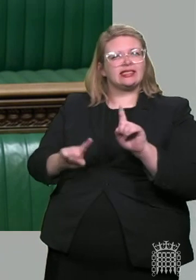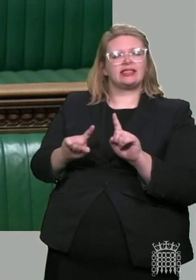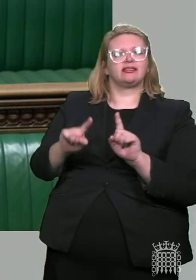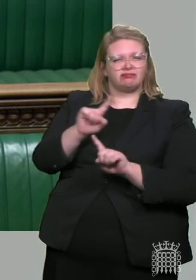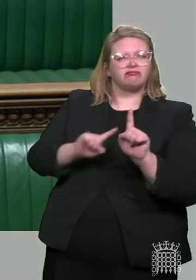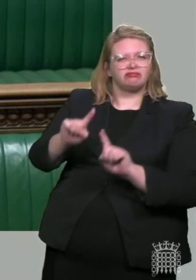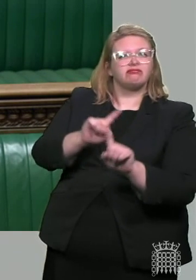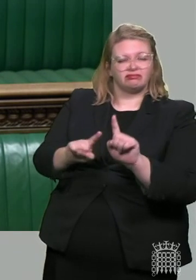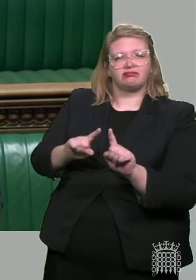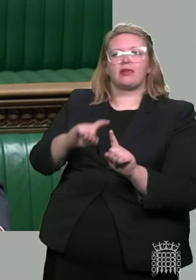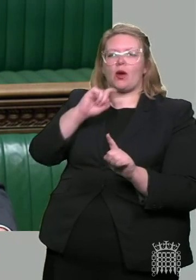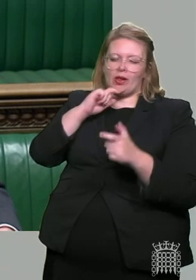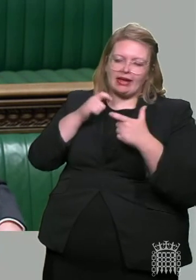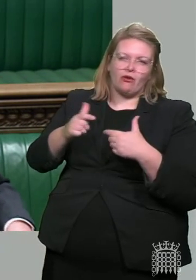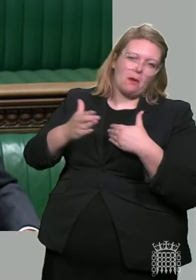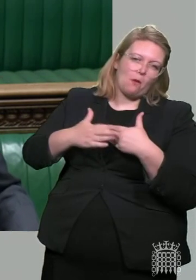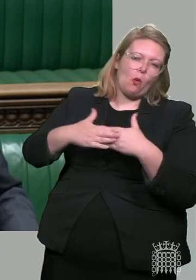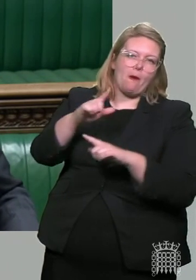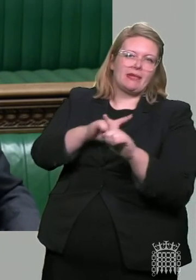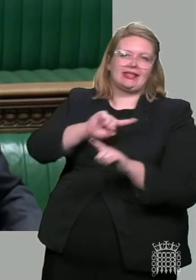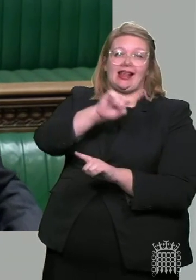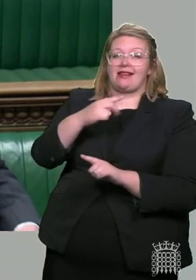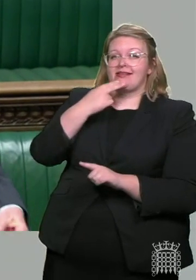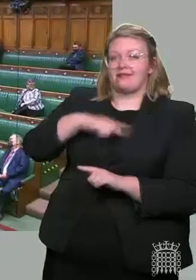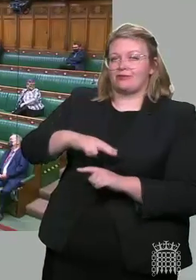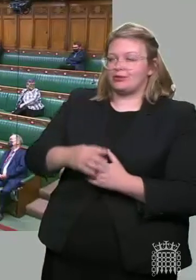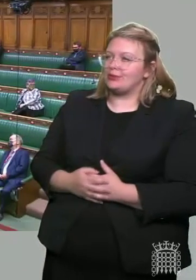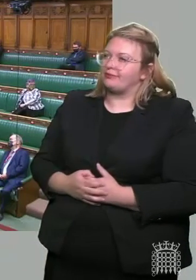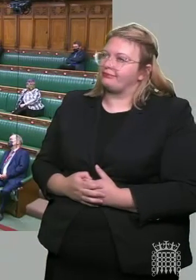In addition to my duties in this House, I will have further such meetings later today.